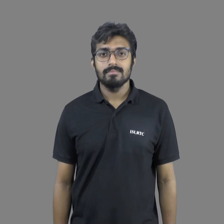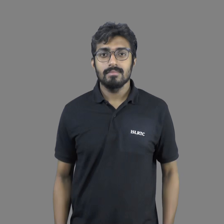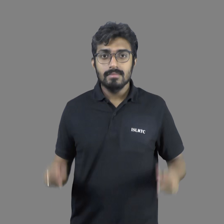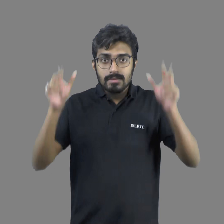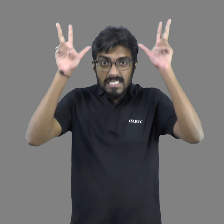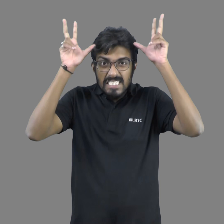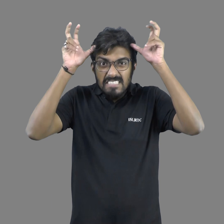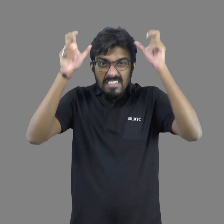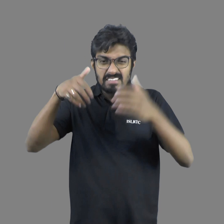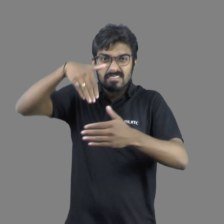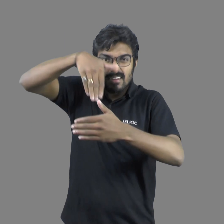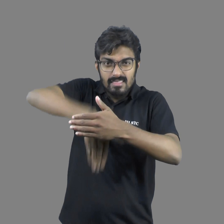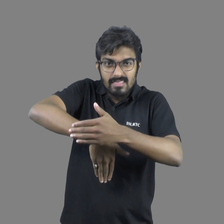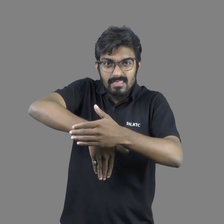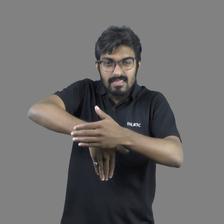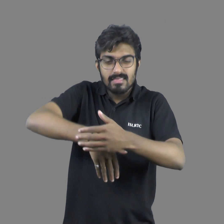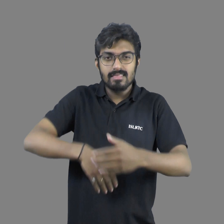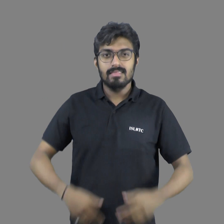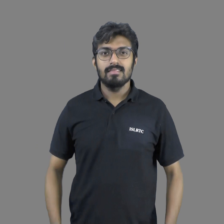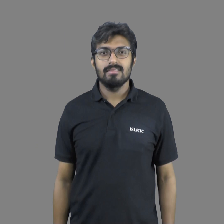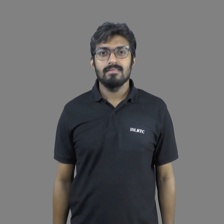Hell